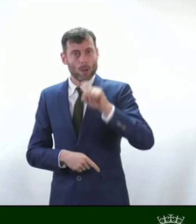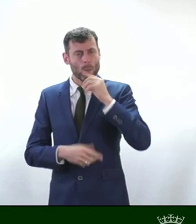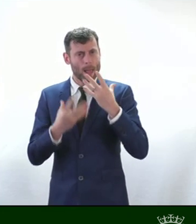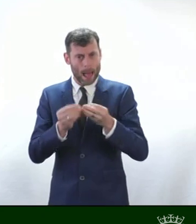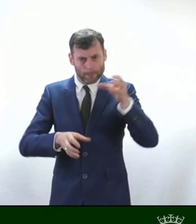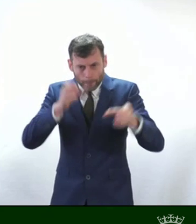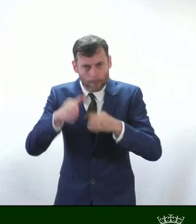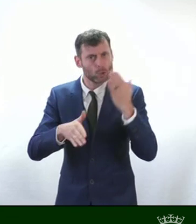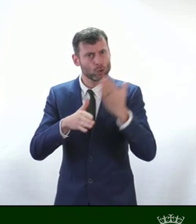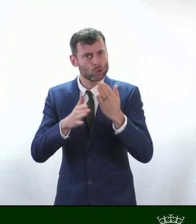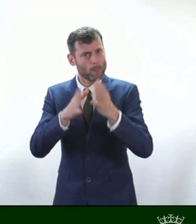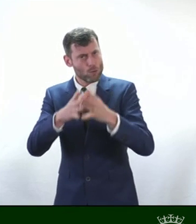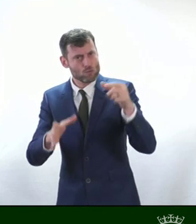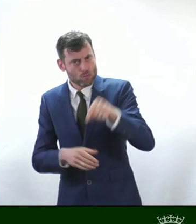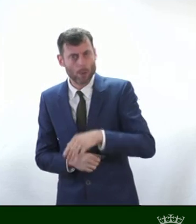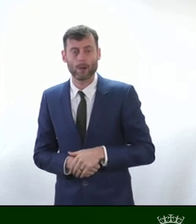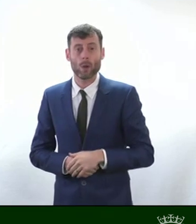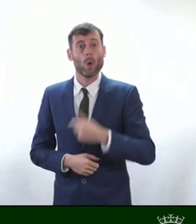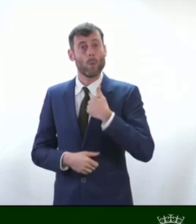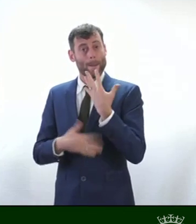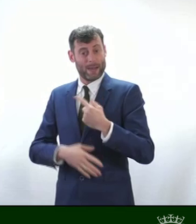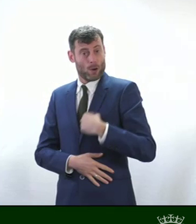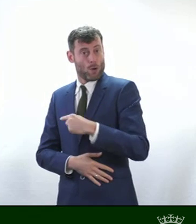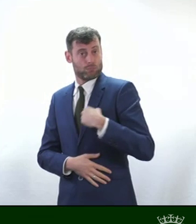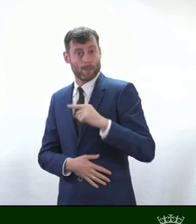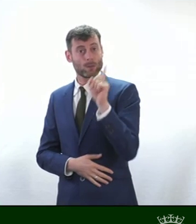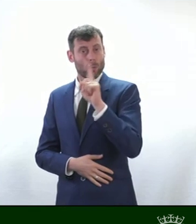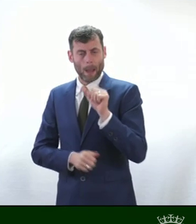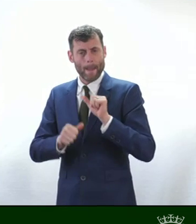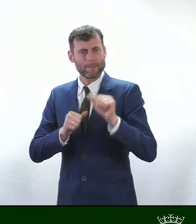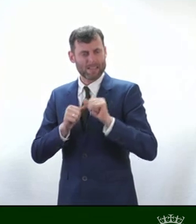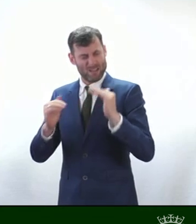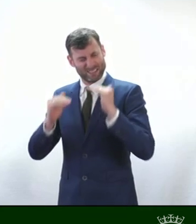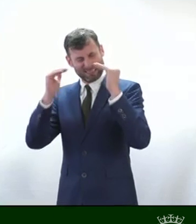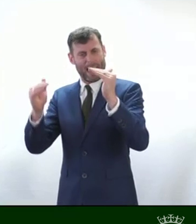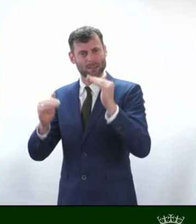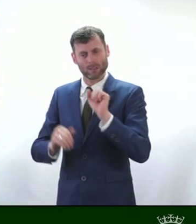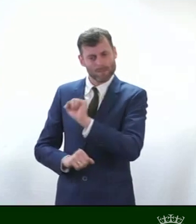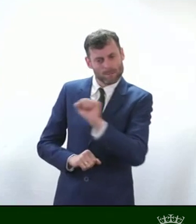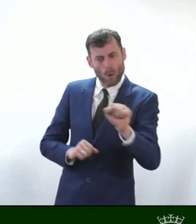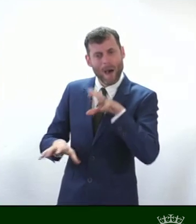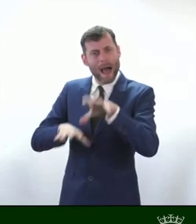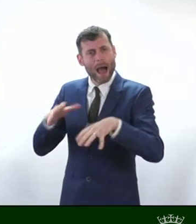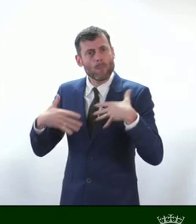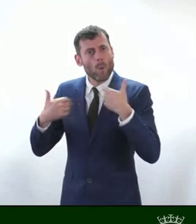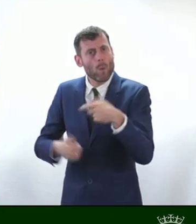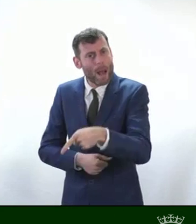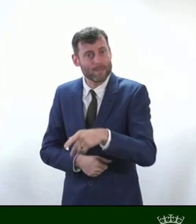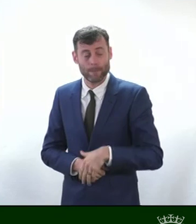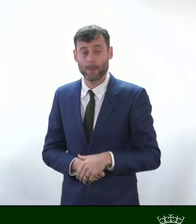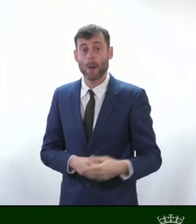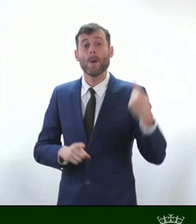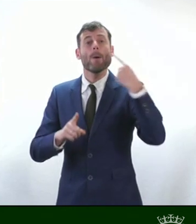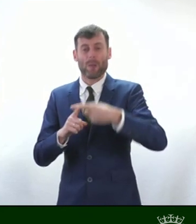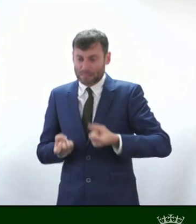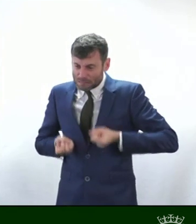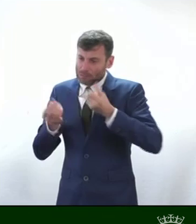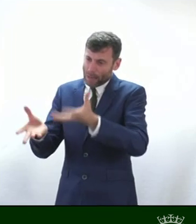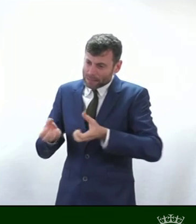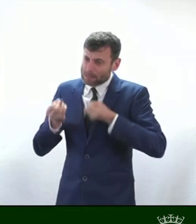We will be able to honour our promise to the British people and institute higher animal welfare standards; we will be able to do free trade deals; and we will get our money back as well.